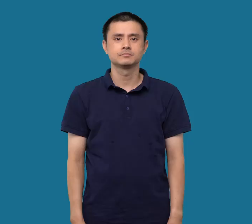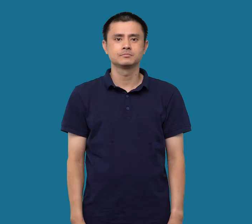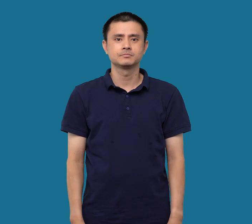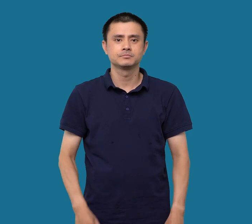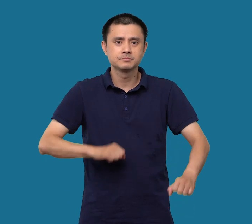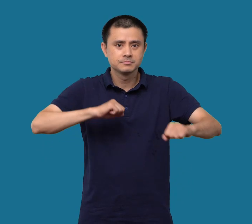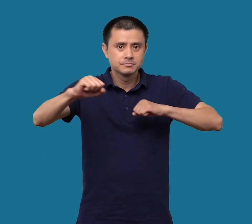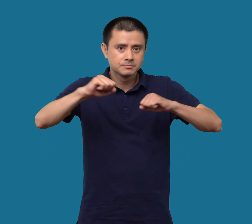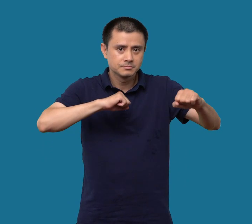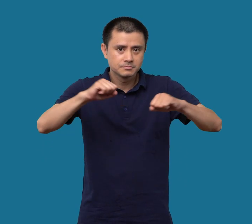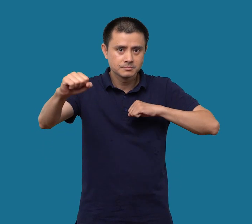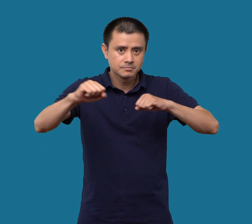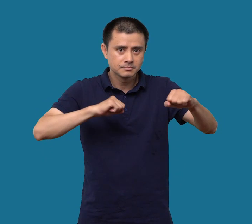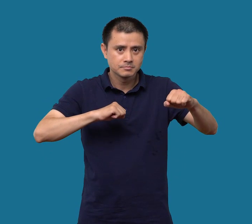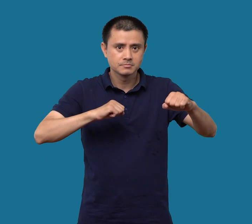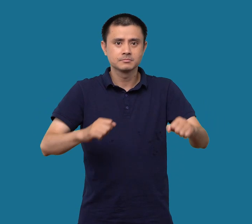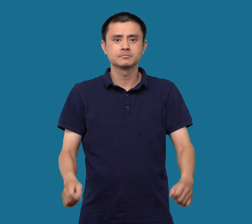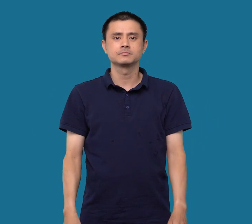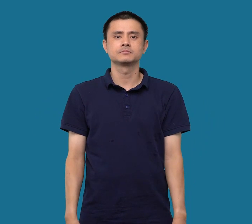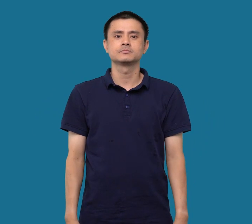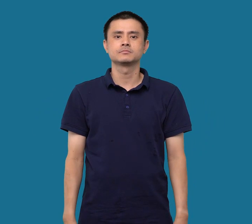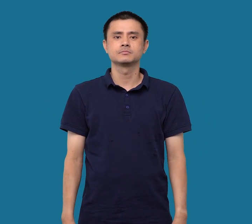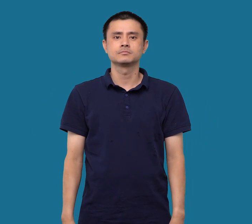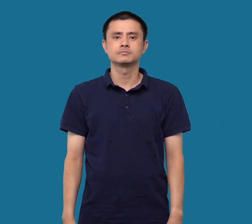hành động